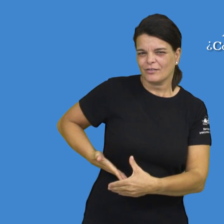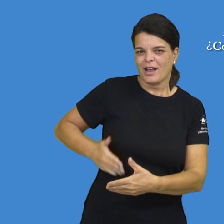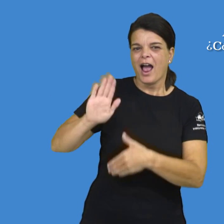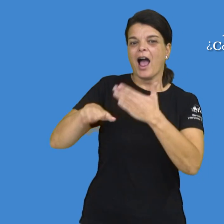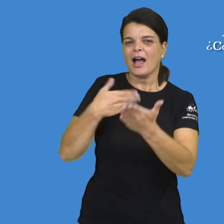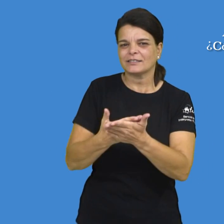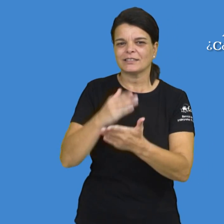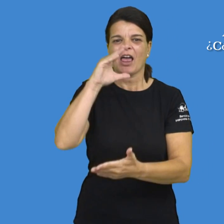hasta